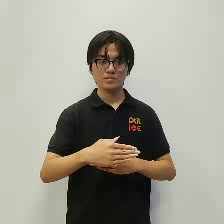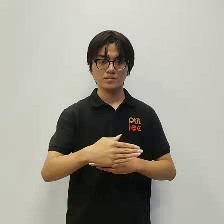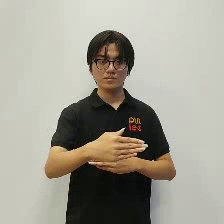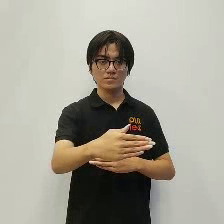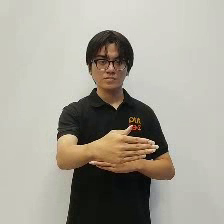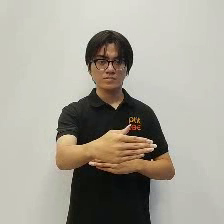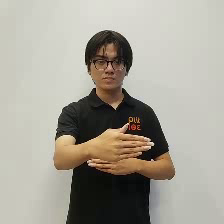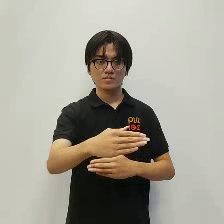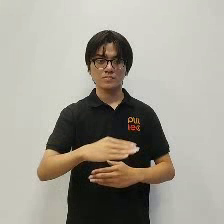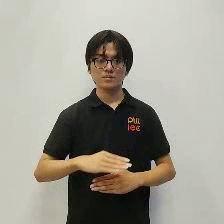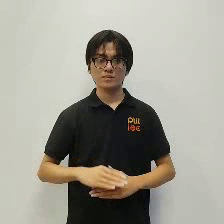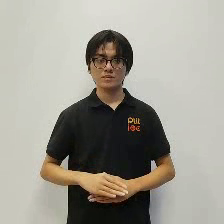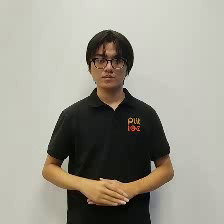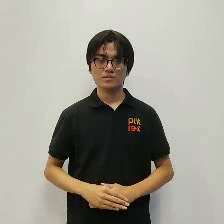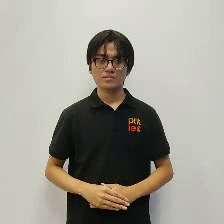Xa